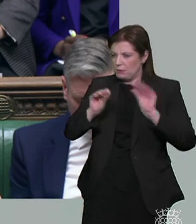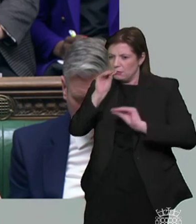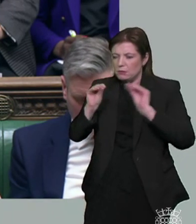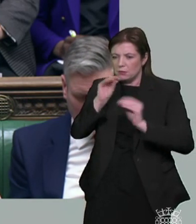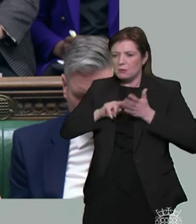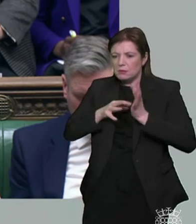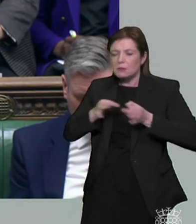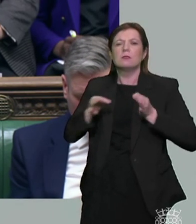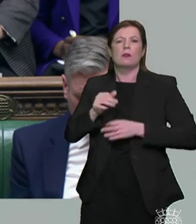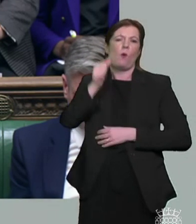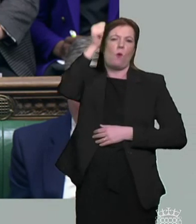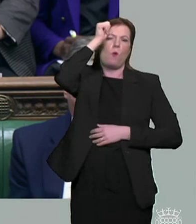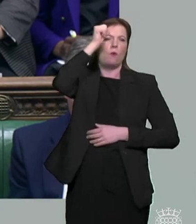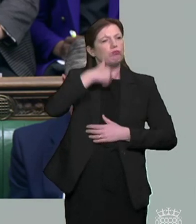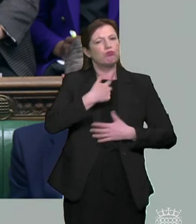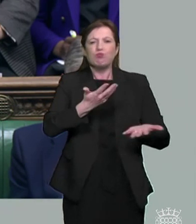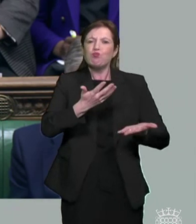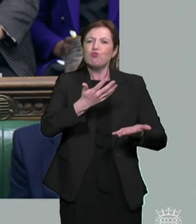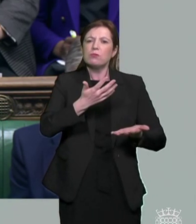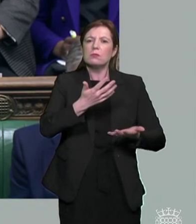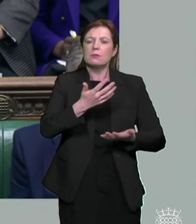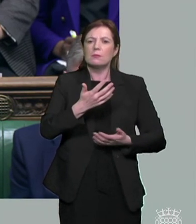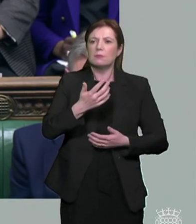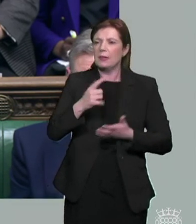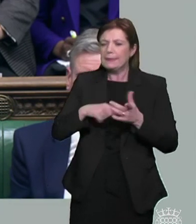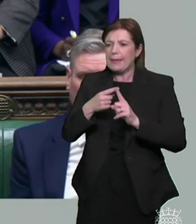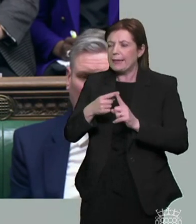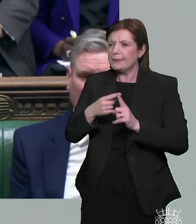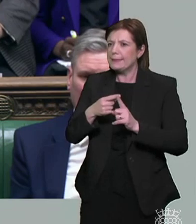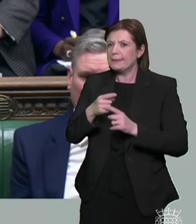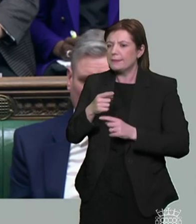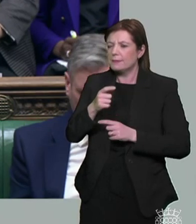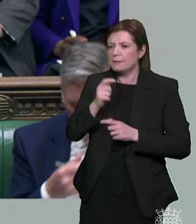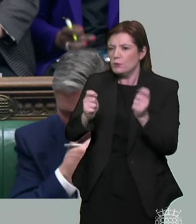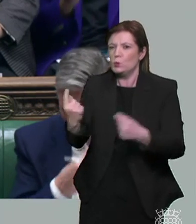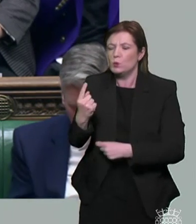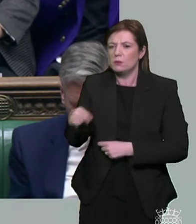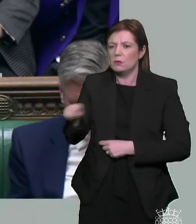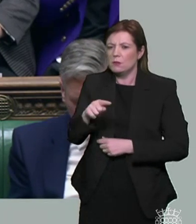There are always choices to be made, such as who to tax and who to shield.